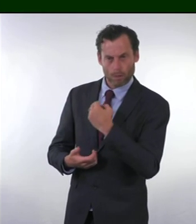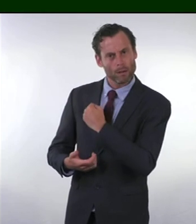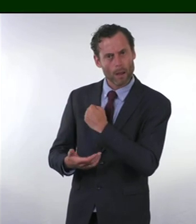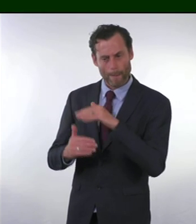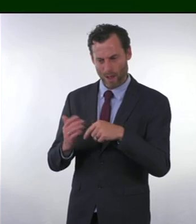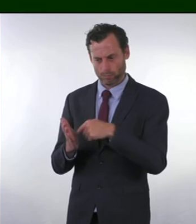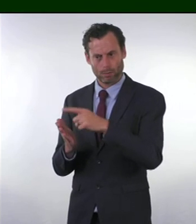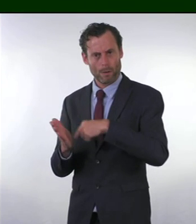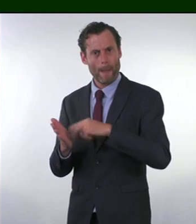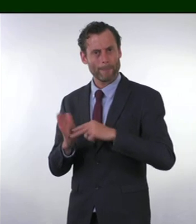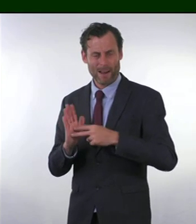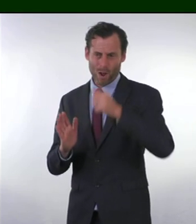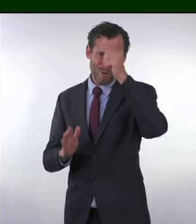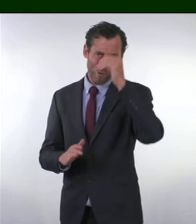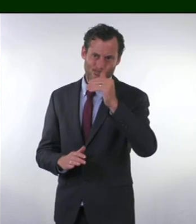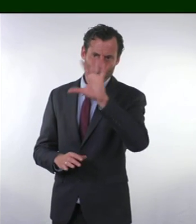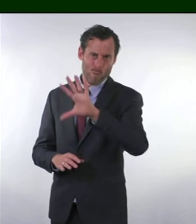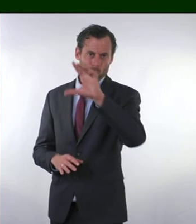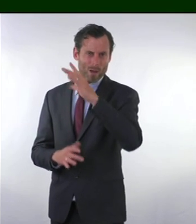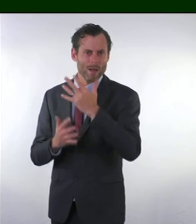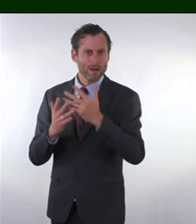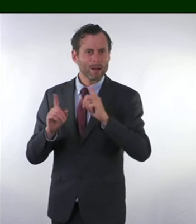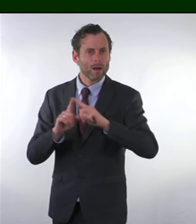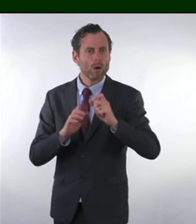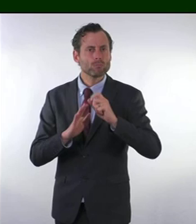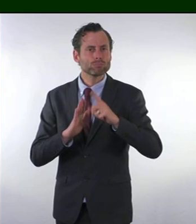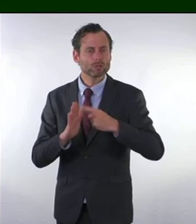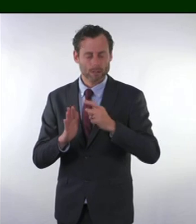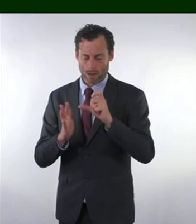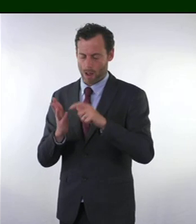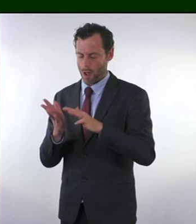I know that several projects are being considered along the Cumbrian coast.